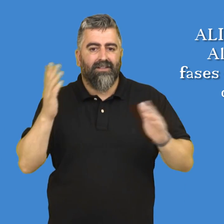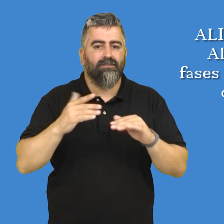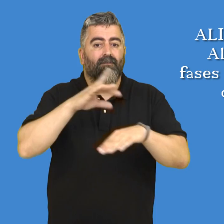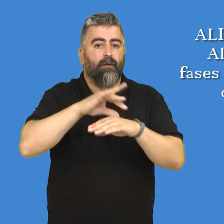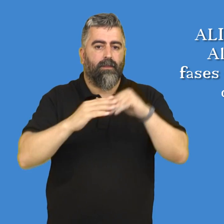enfermo